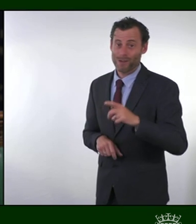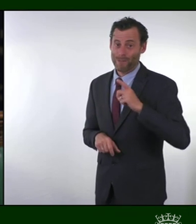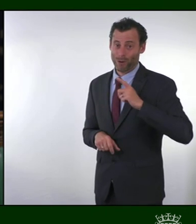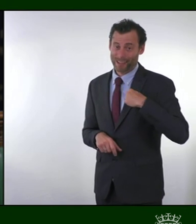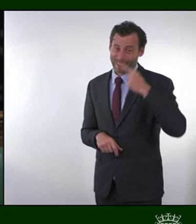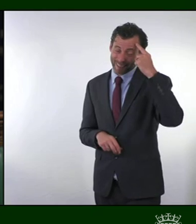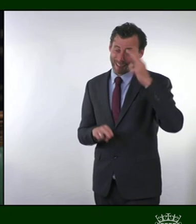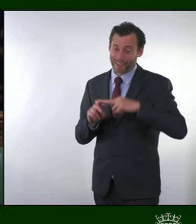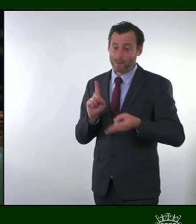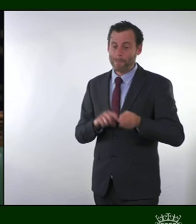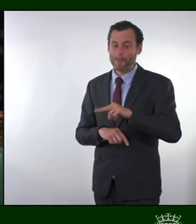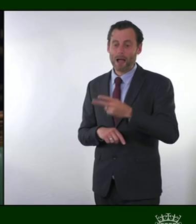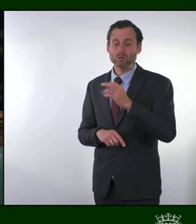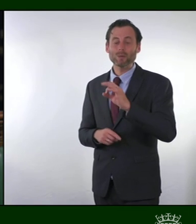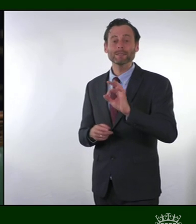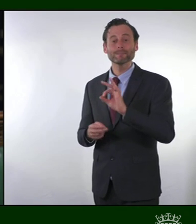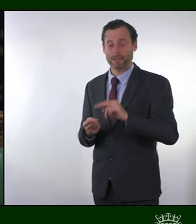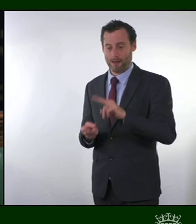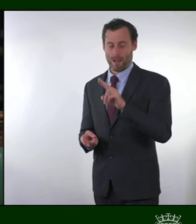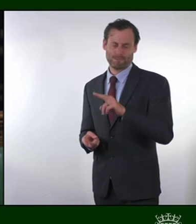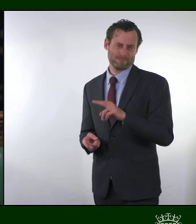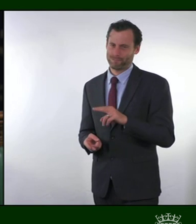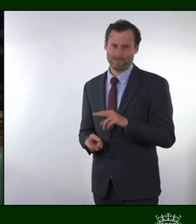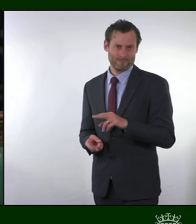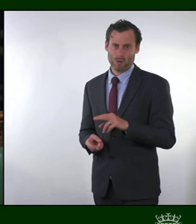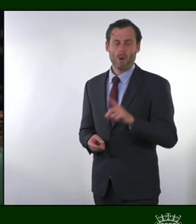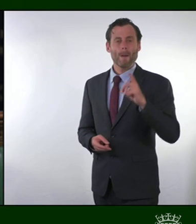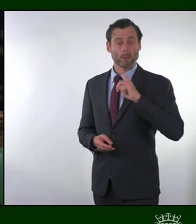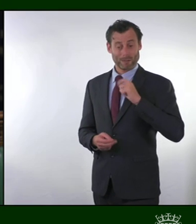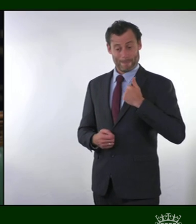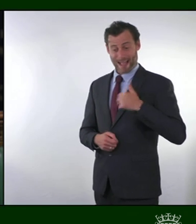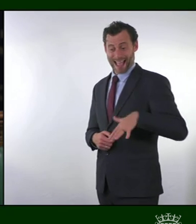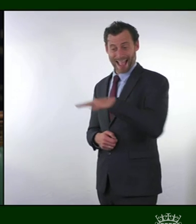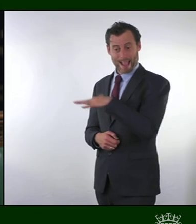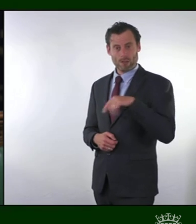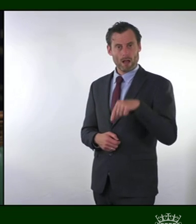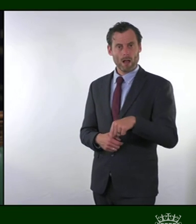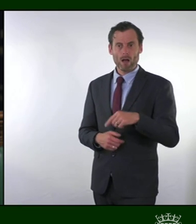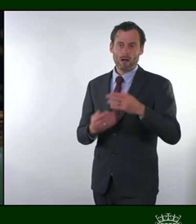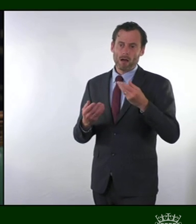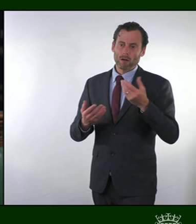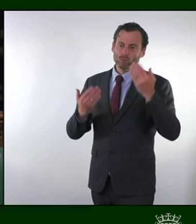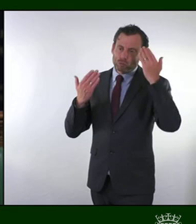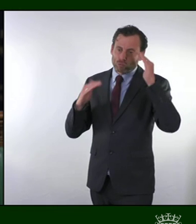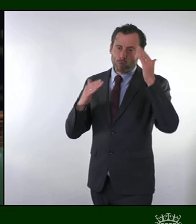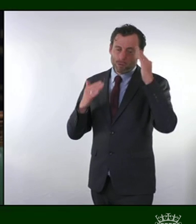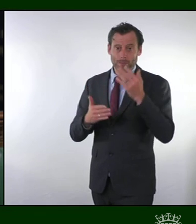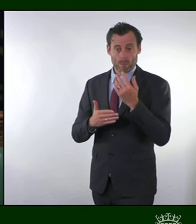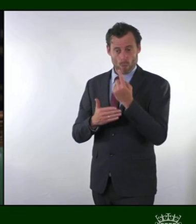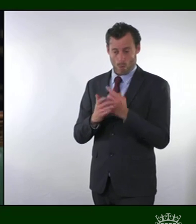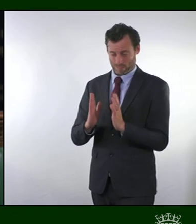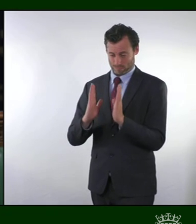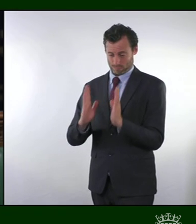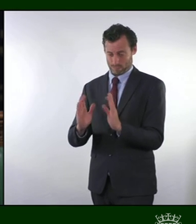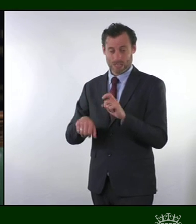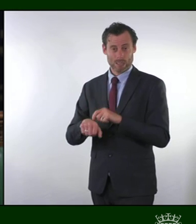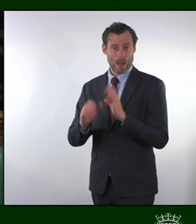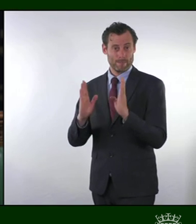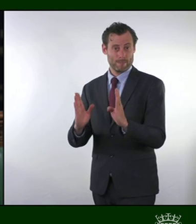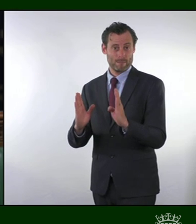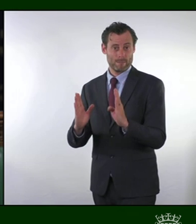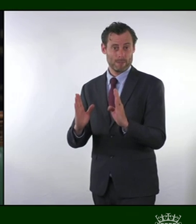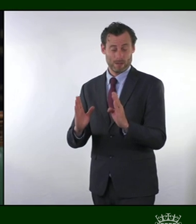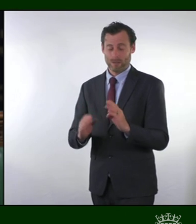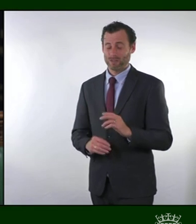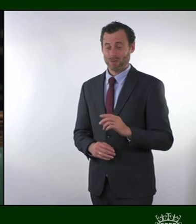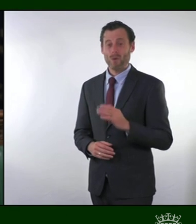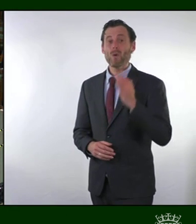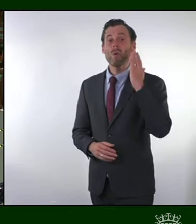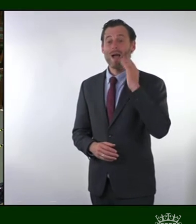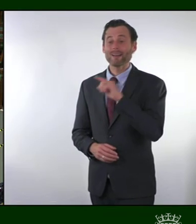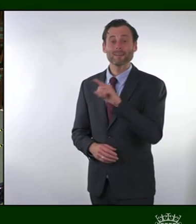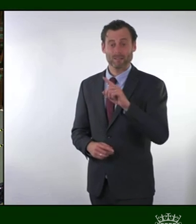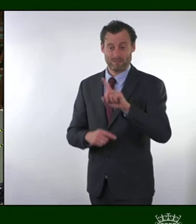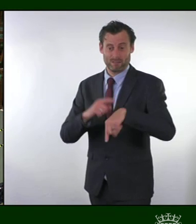I fear that, even in my constituency where we have a highly seasonal visitor economy, many of the businesses will not benefit from it, because they are not intending to reopen again until next spring.